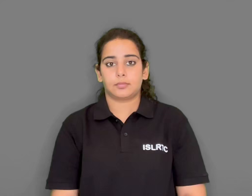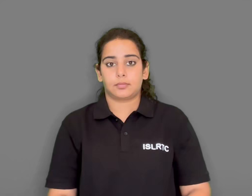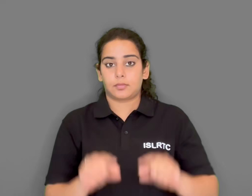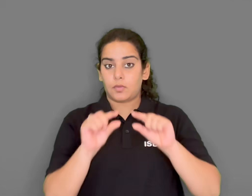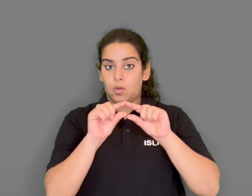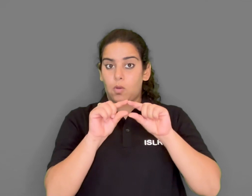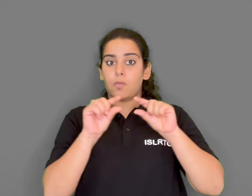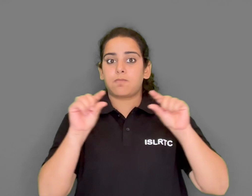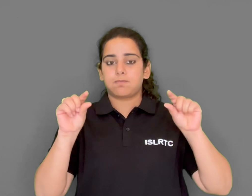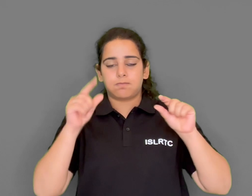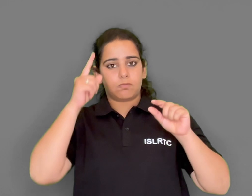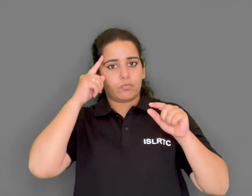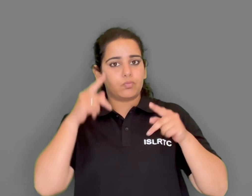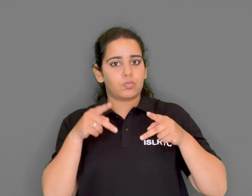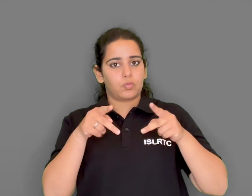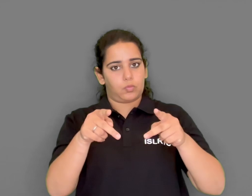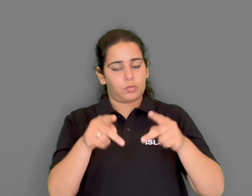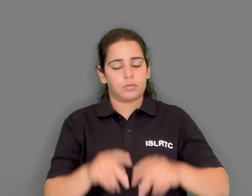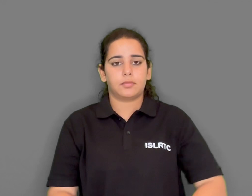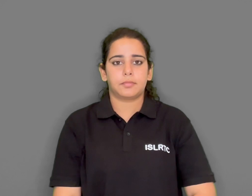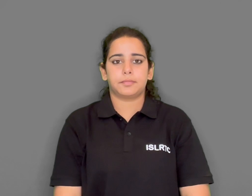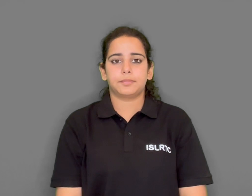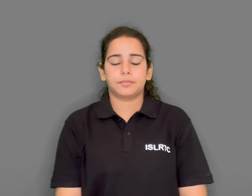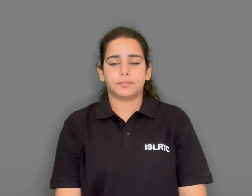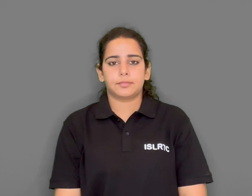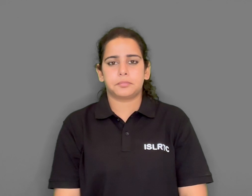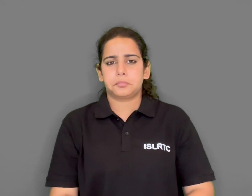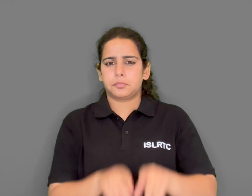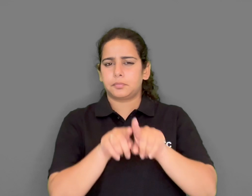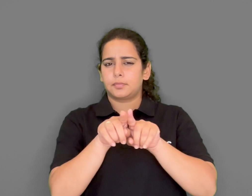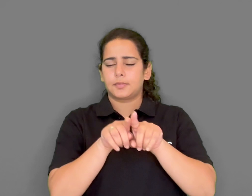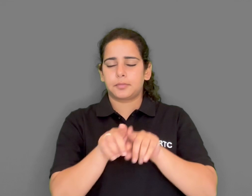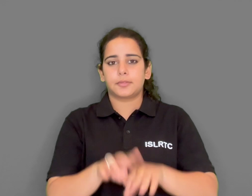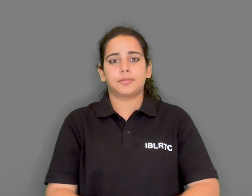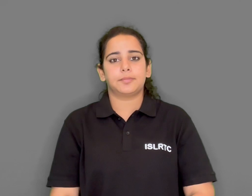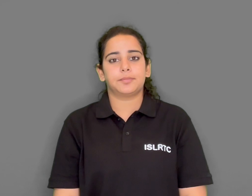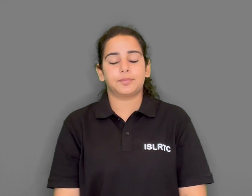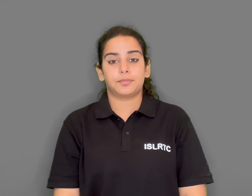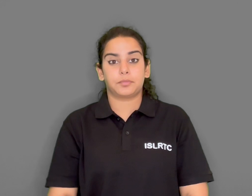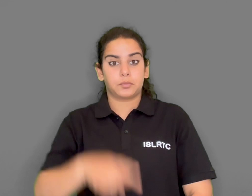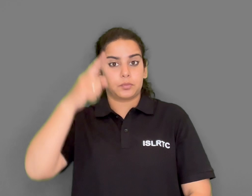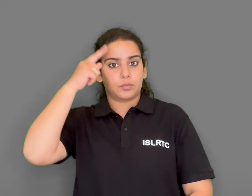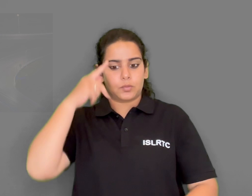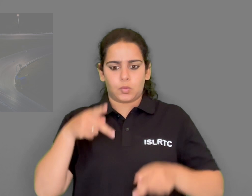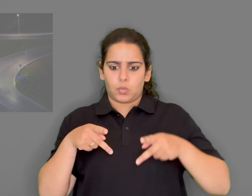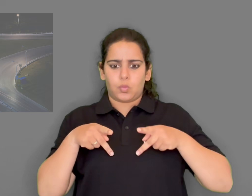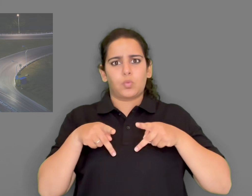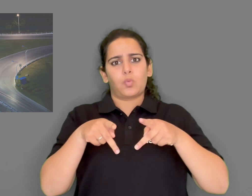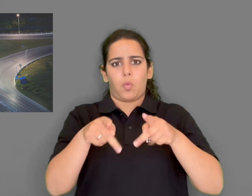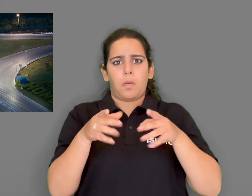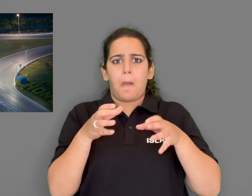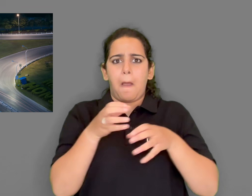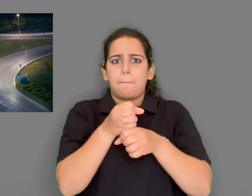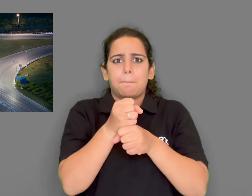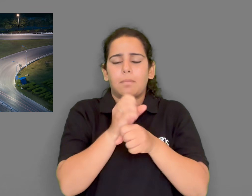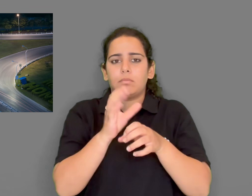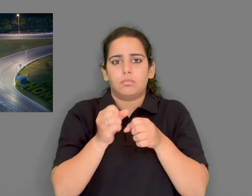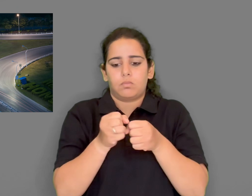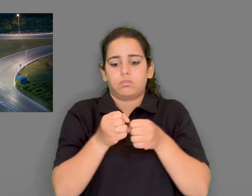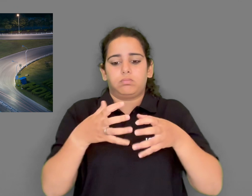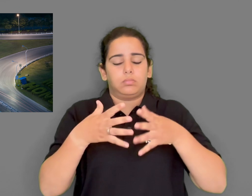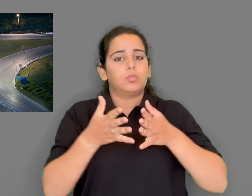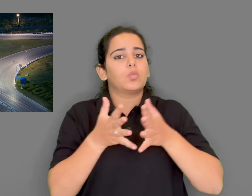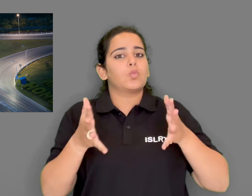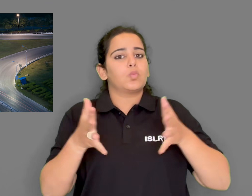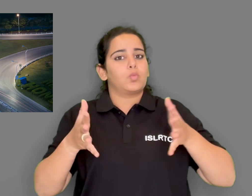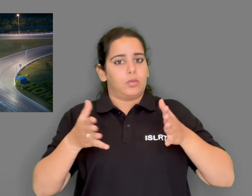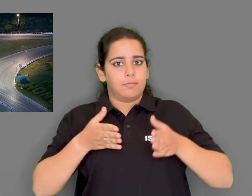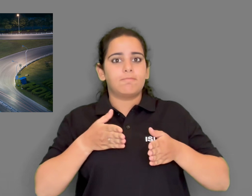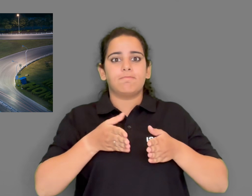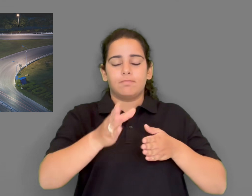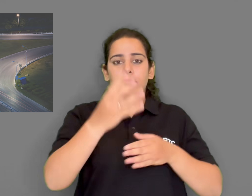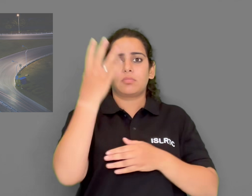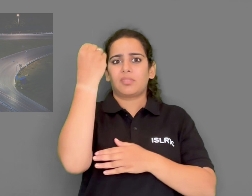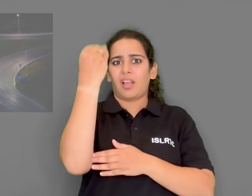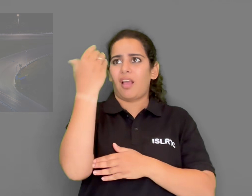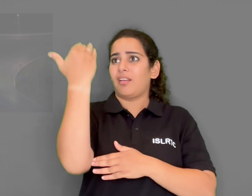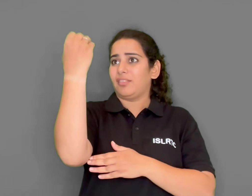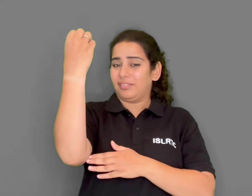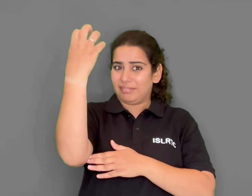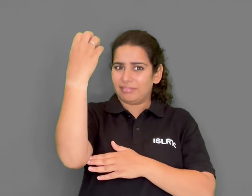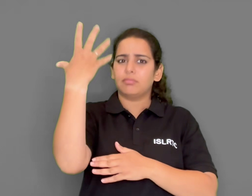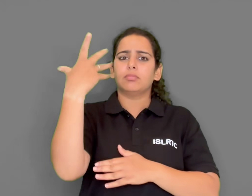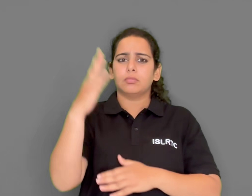Bypass A road passing round to provide an alternative route for traffic